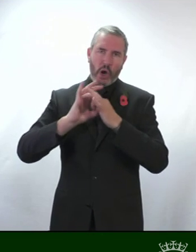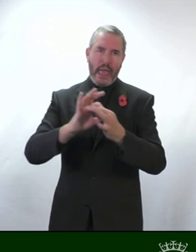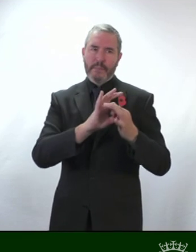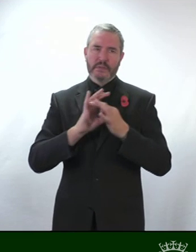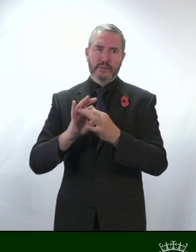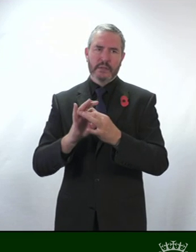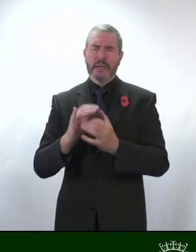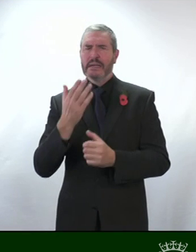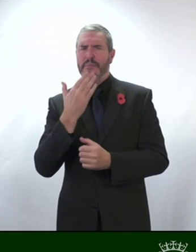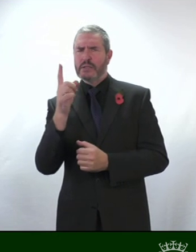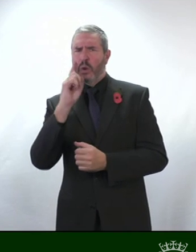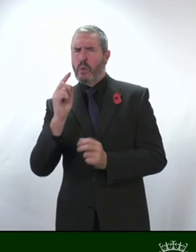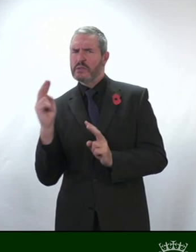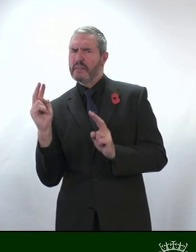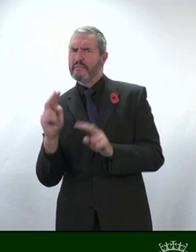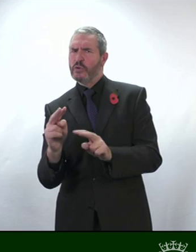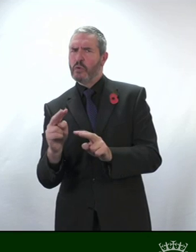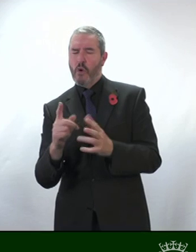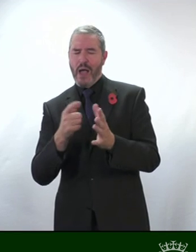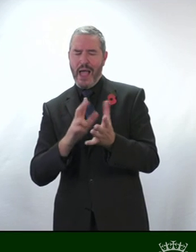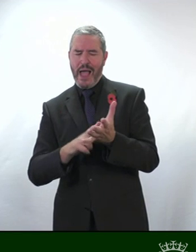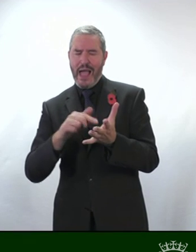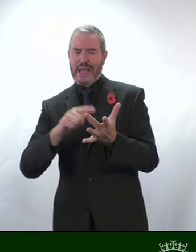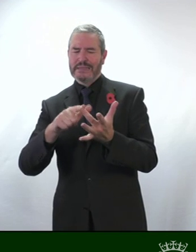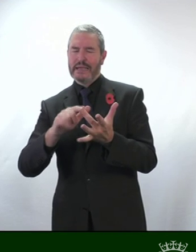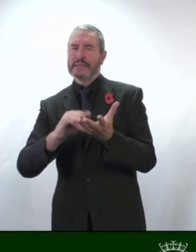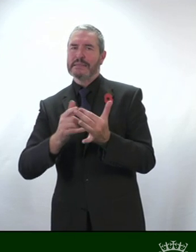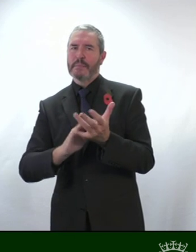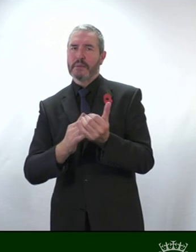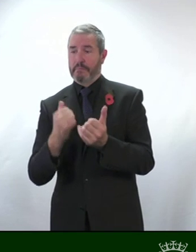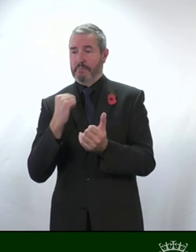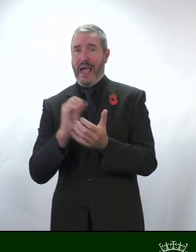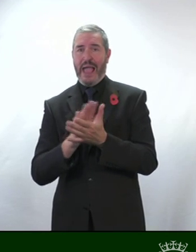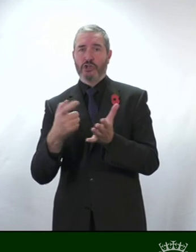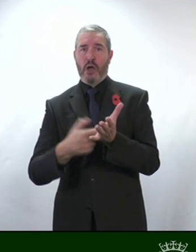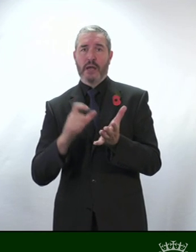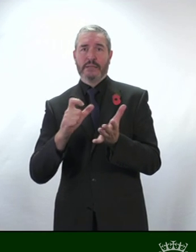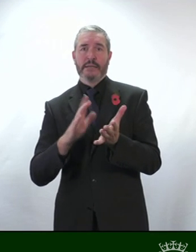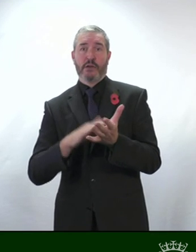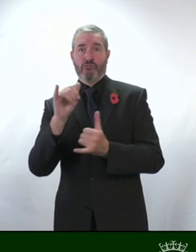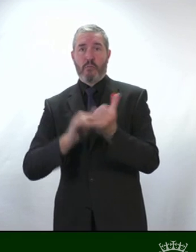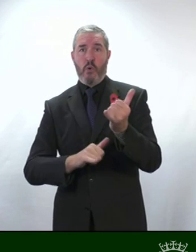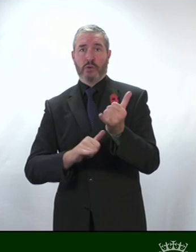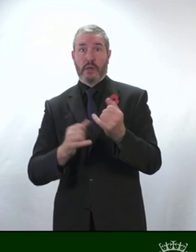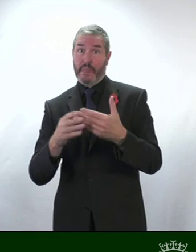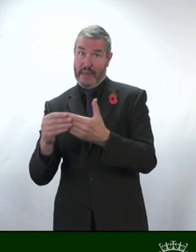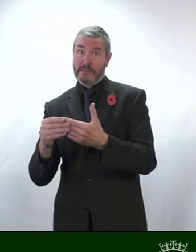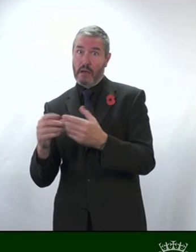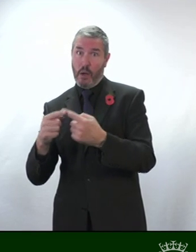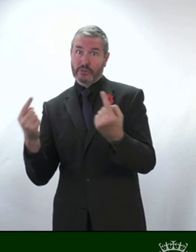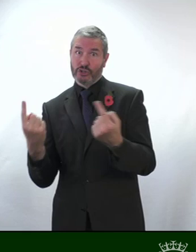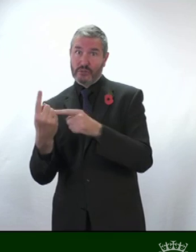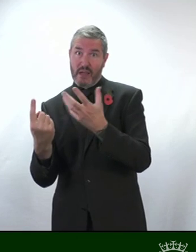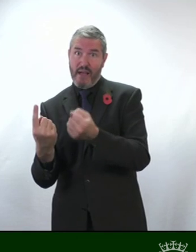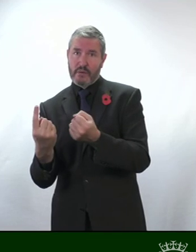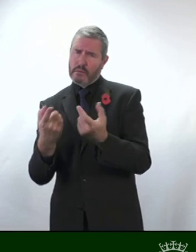Friend believe are the views regarding antisemitism, following the recent Equality and Human Rights Commission report, that the current Leader of the Opposition—a knight of the realm, no less—holds now?